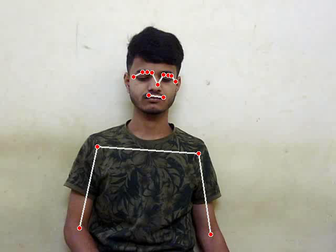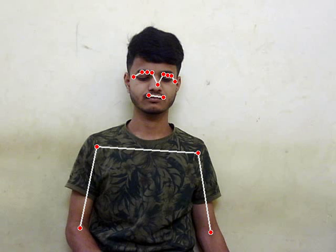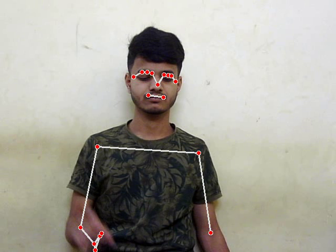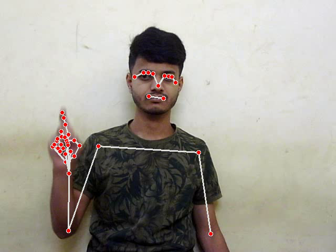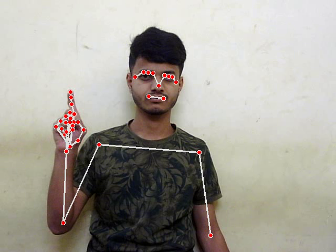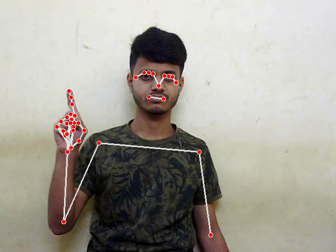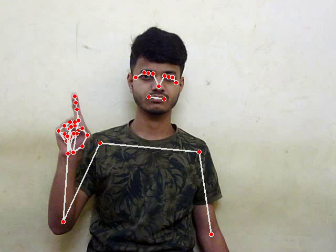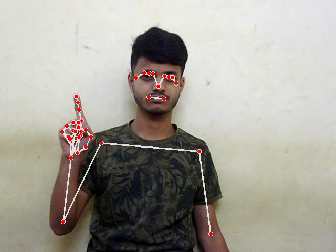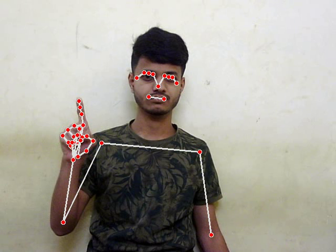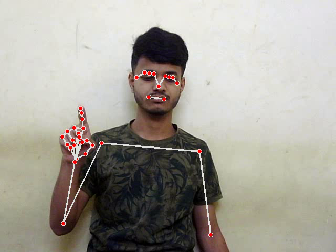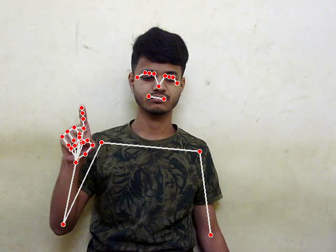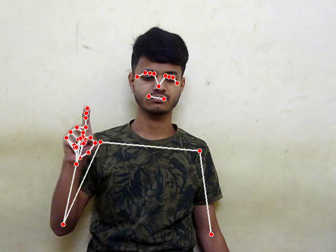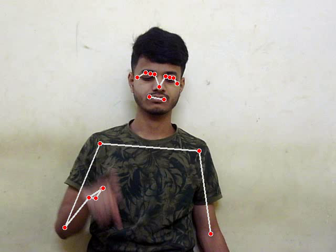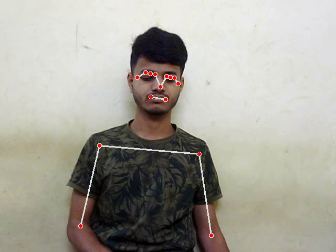need